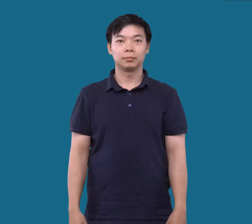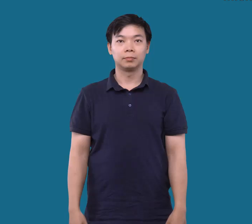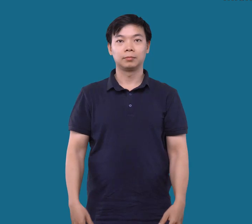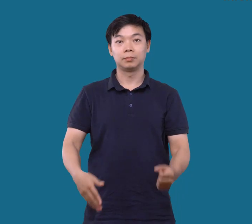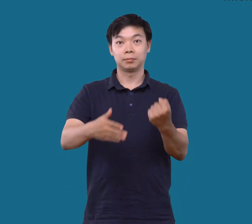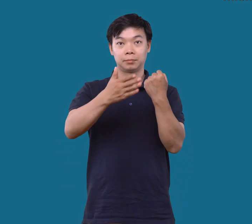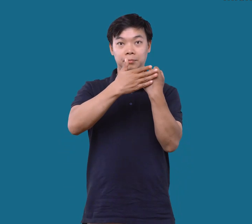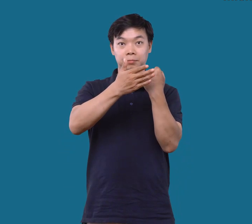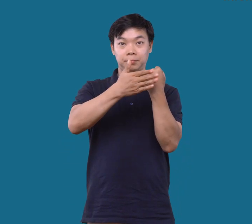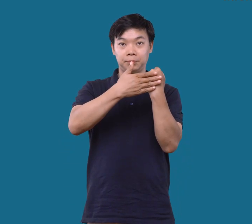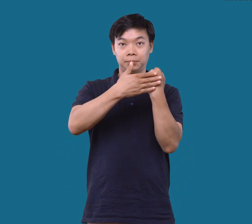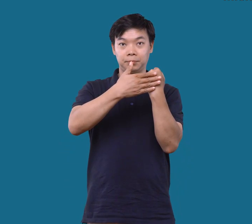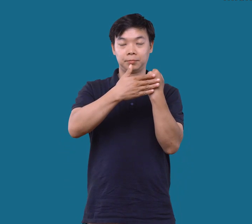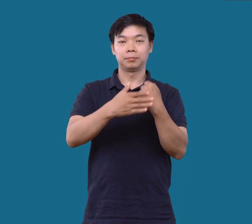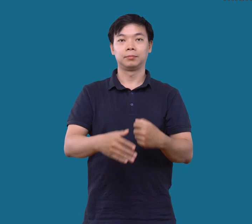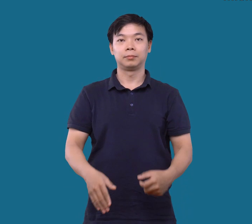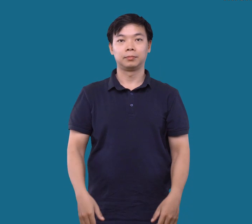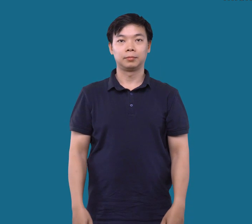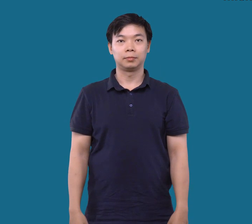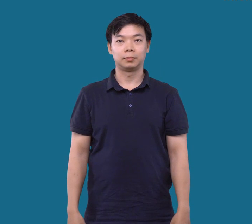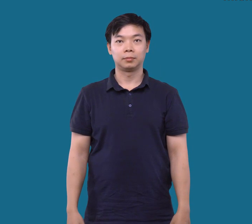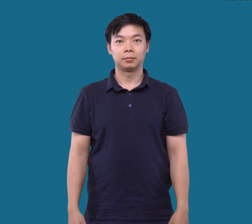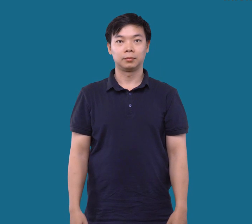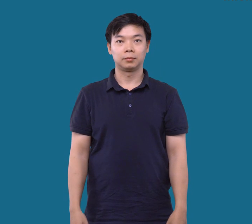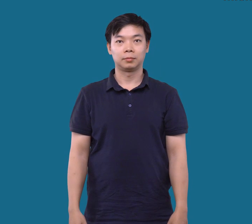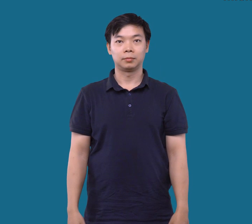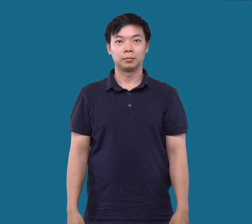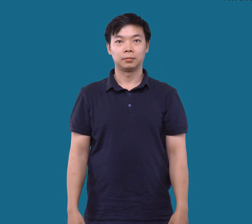miền Bắc Việt Nam